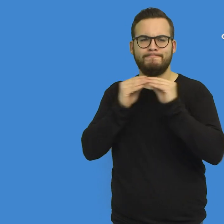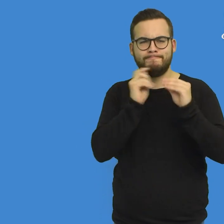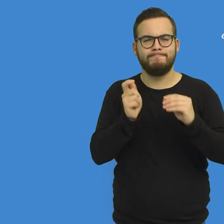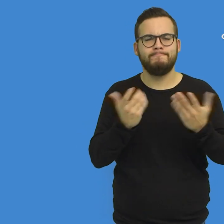frecuente